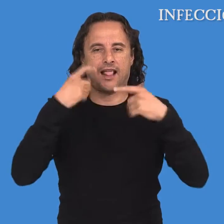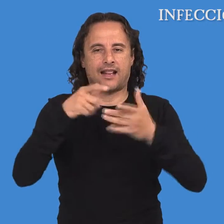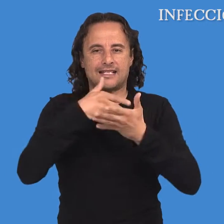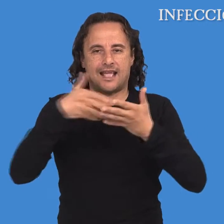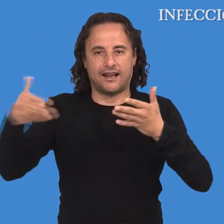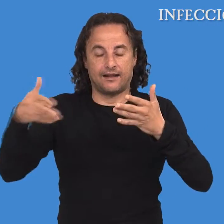sangre